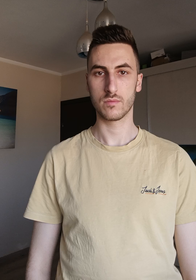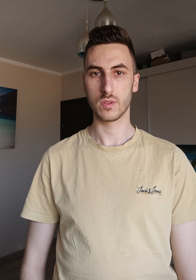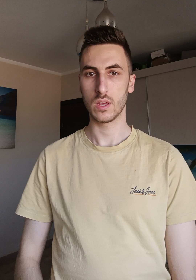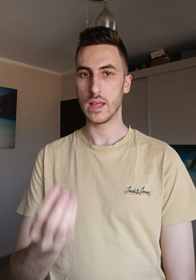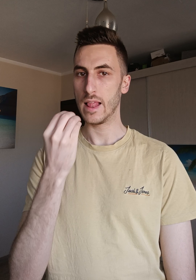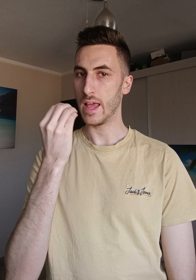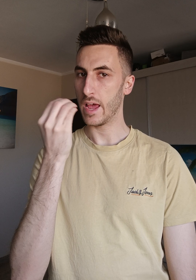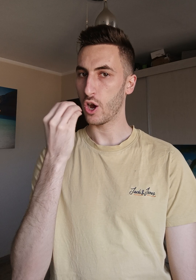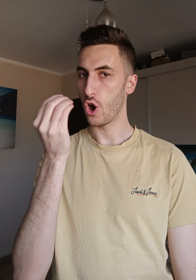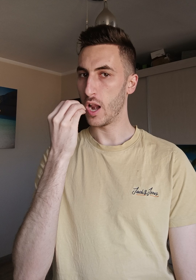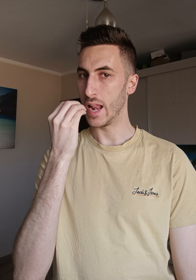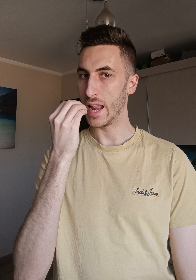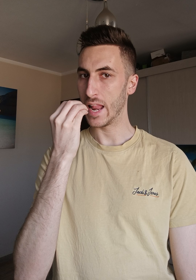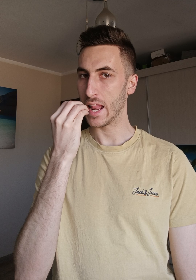לאכול